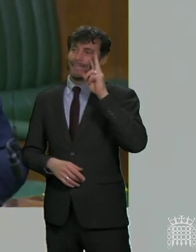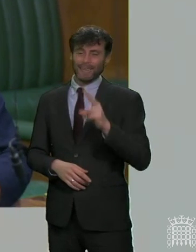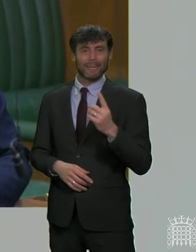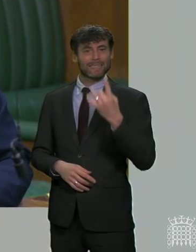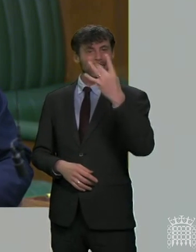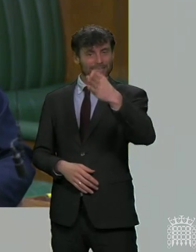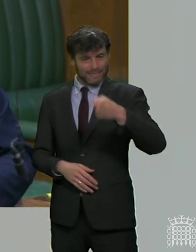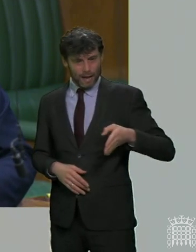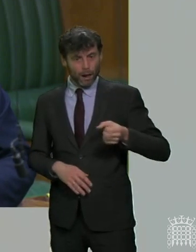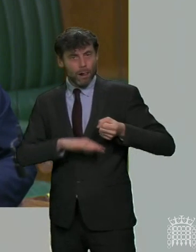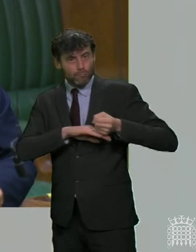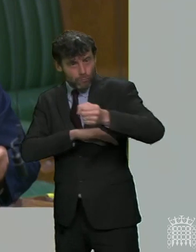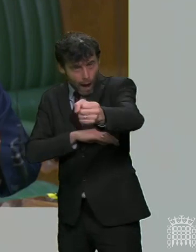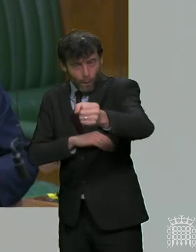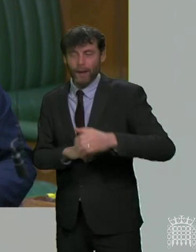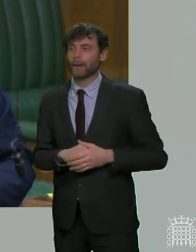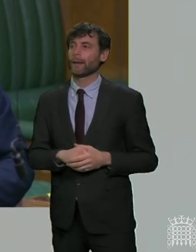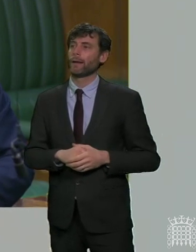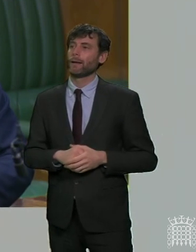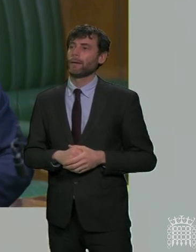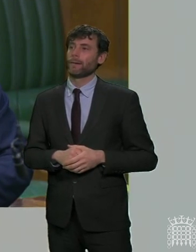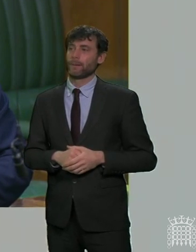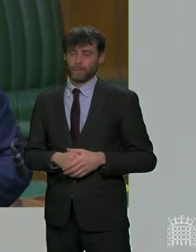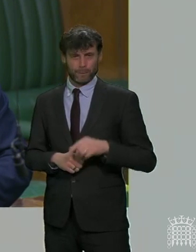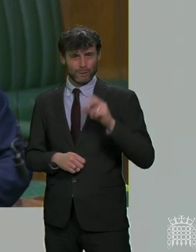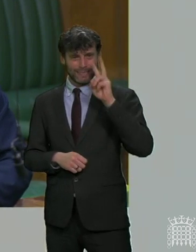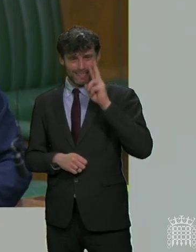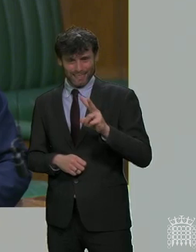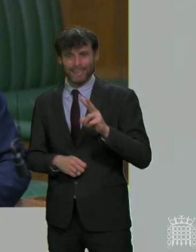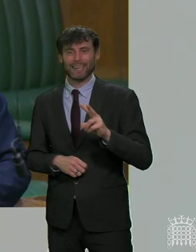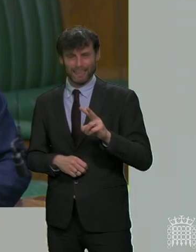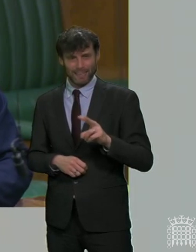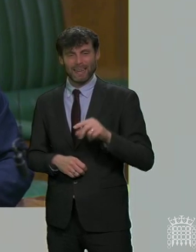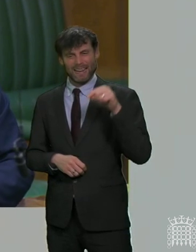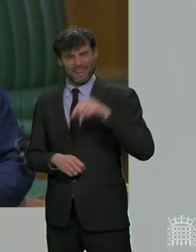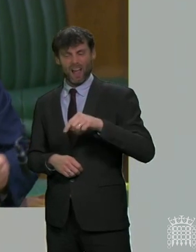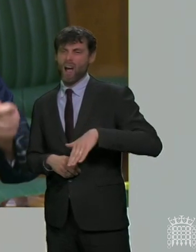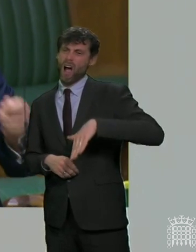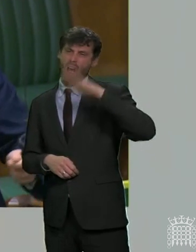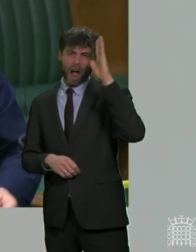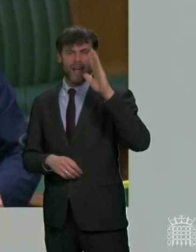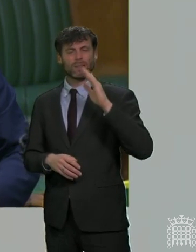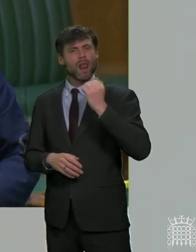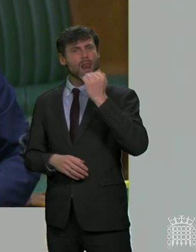We have a three-hourly rail frequency, yet we have the highest level of roadside pollution anywhere in the UK.